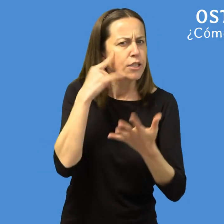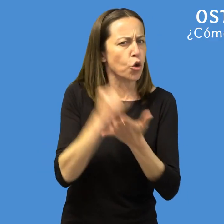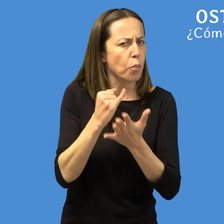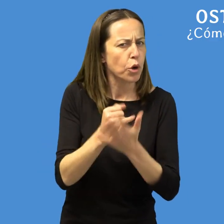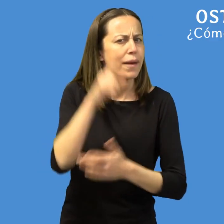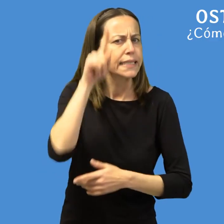probar